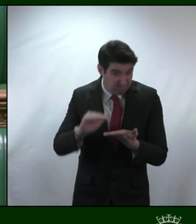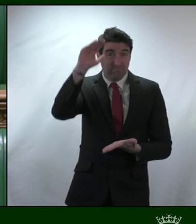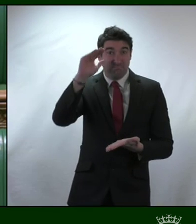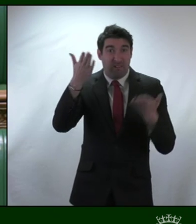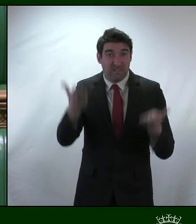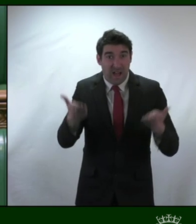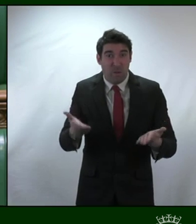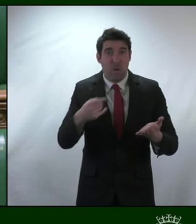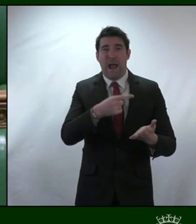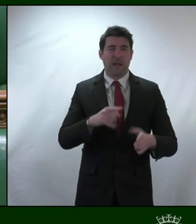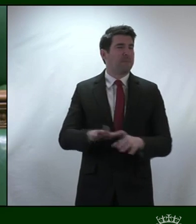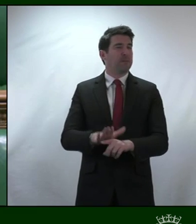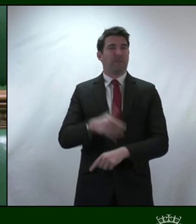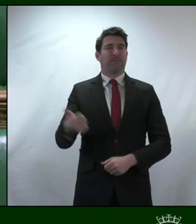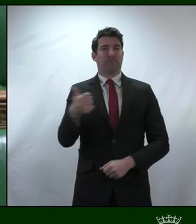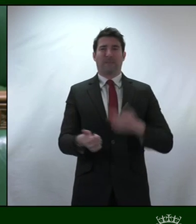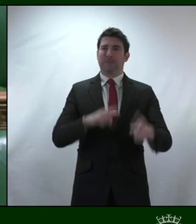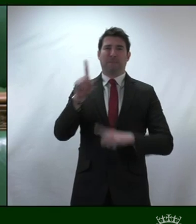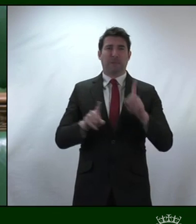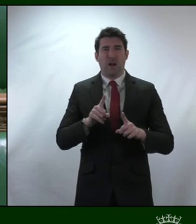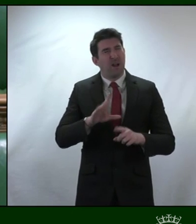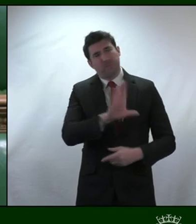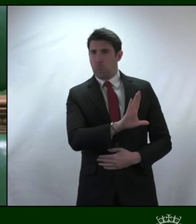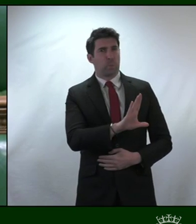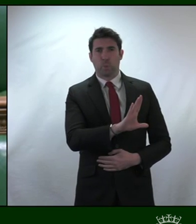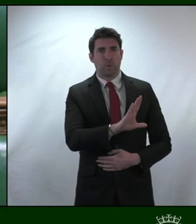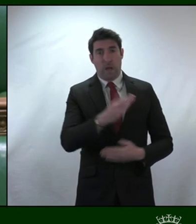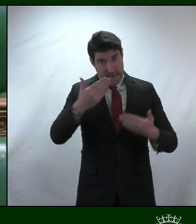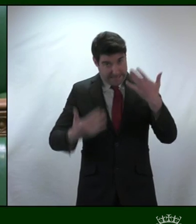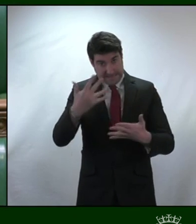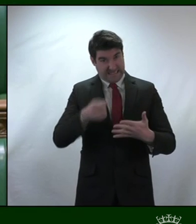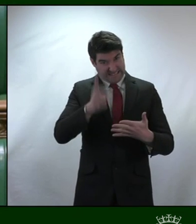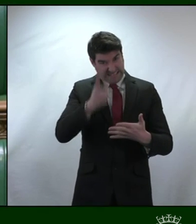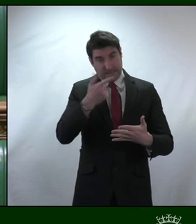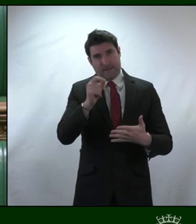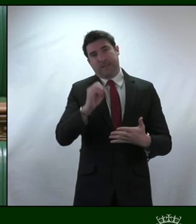Another major mistake of the last 12 months was losing public trust.